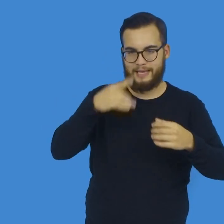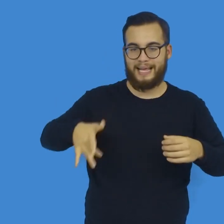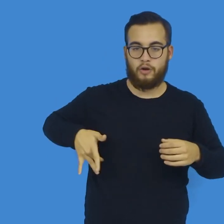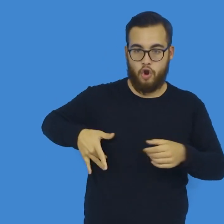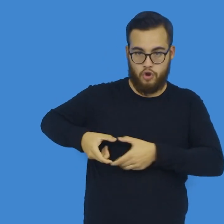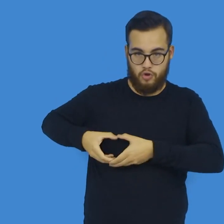hígado